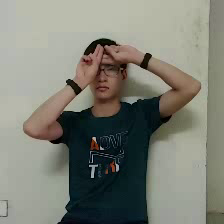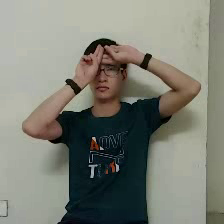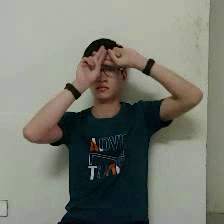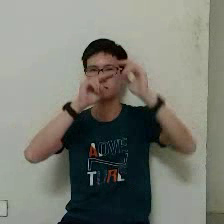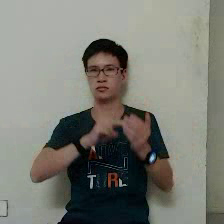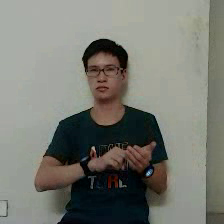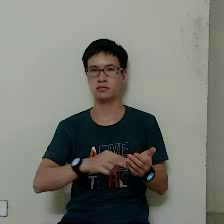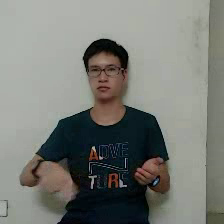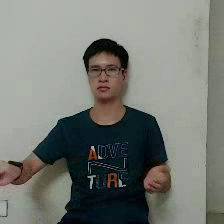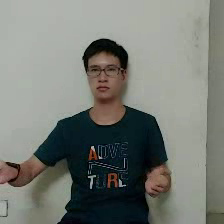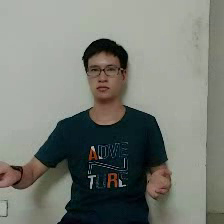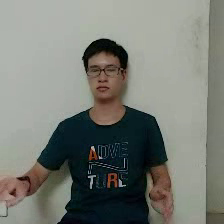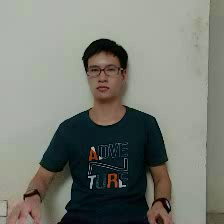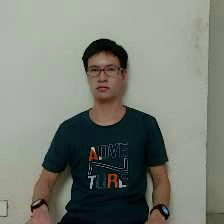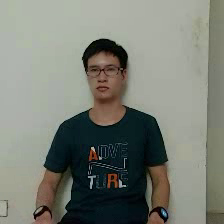Xuất viện